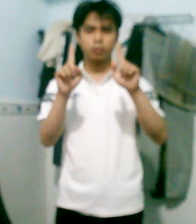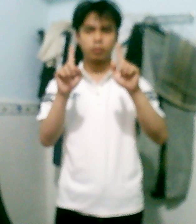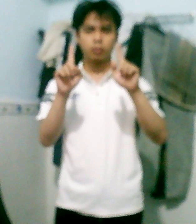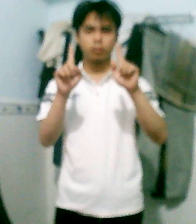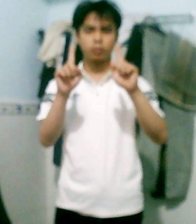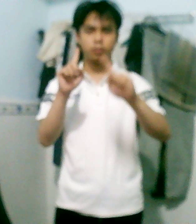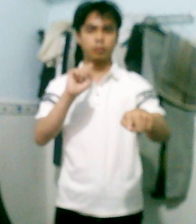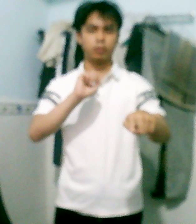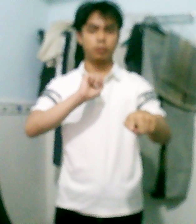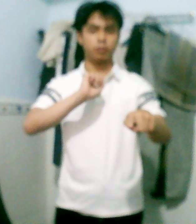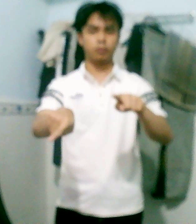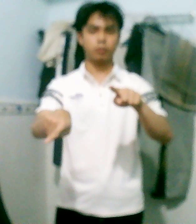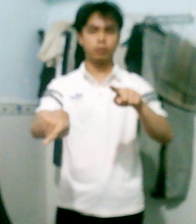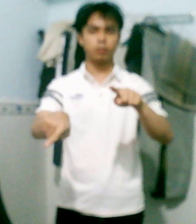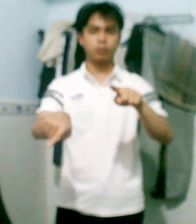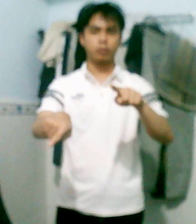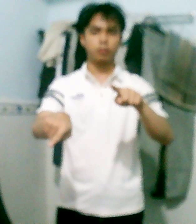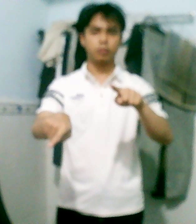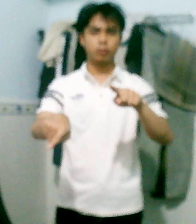phut